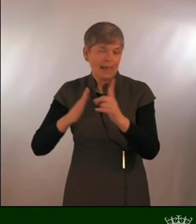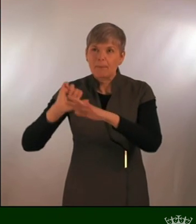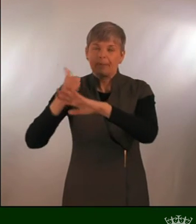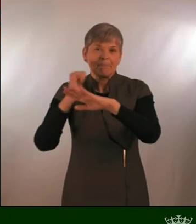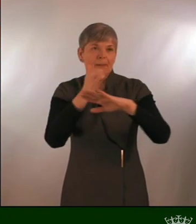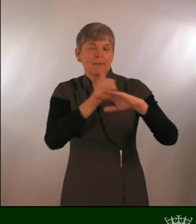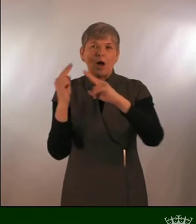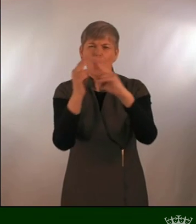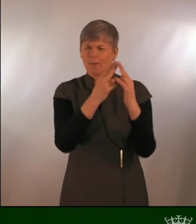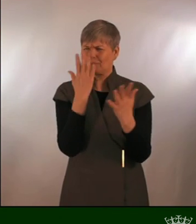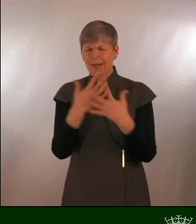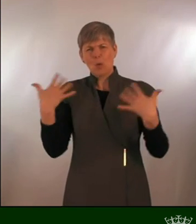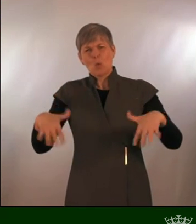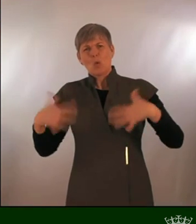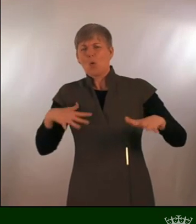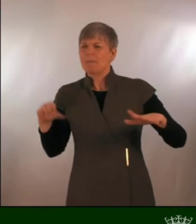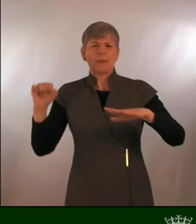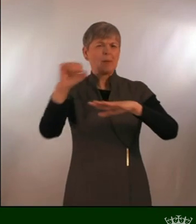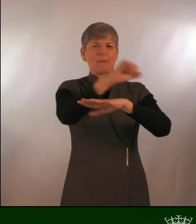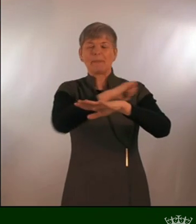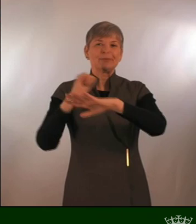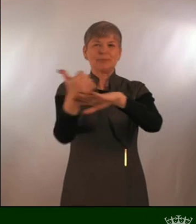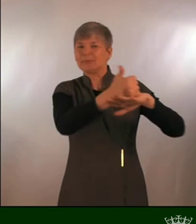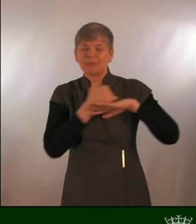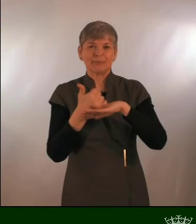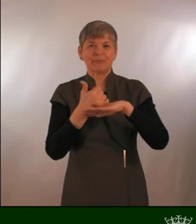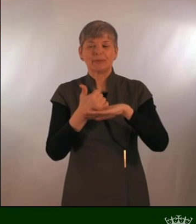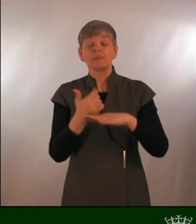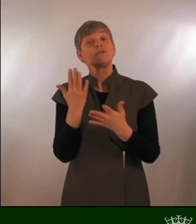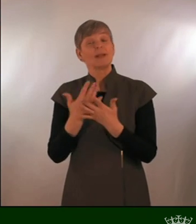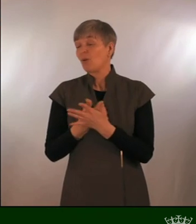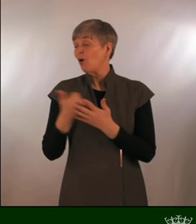It is always the Conservatives who build the homes.